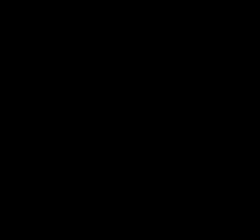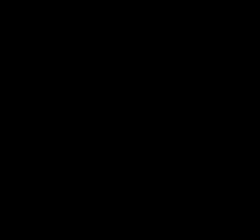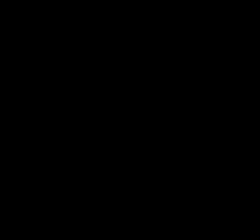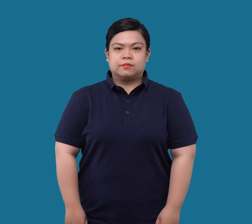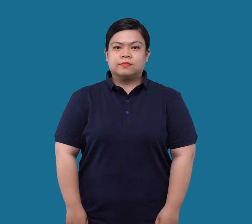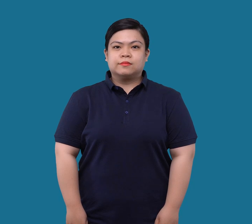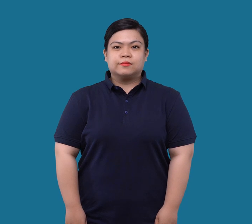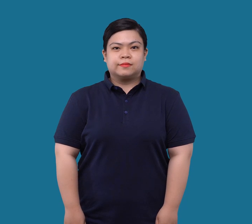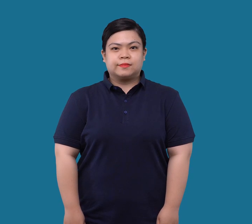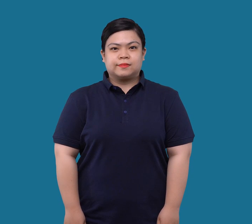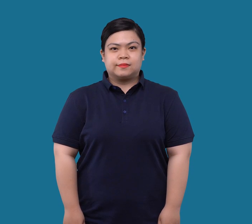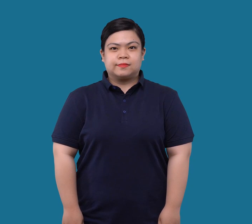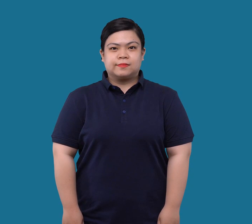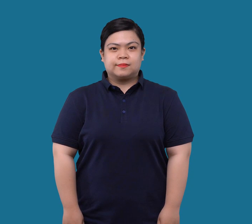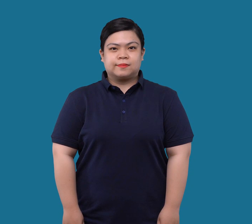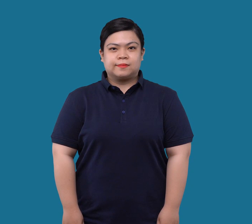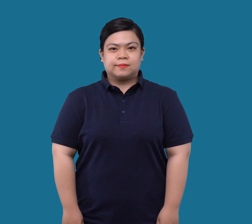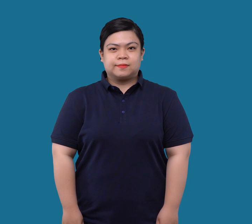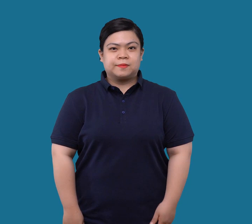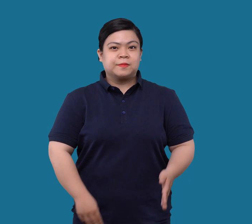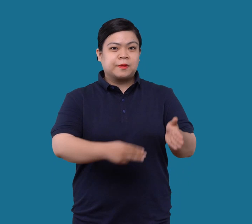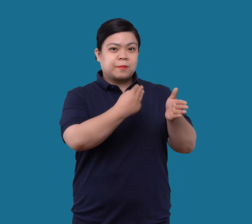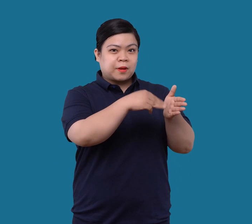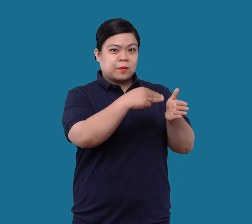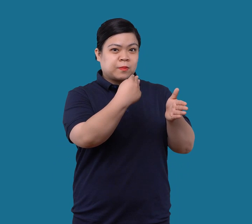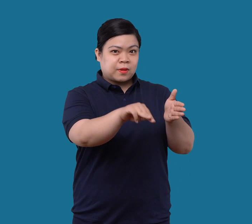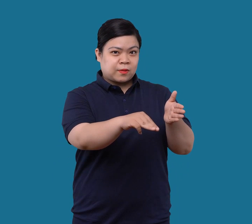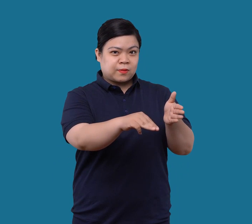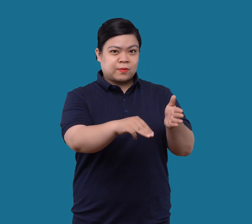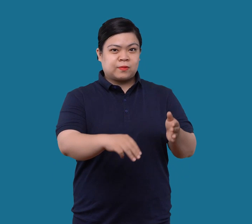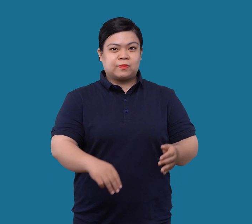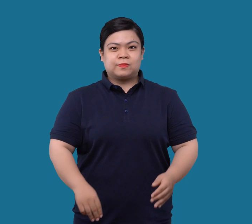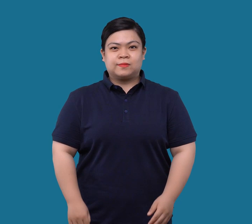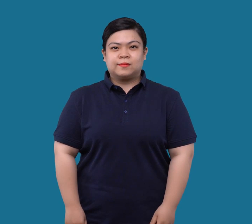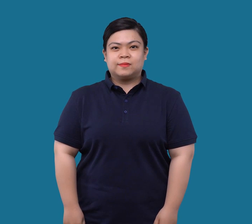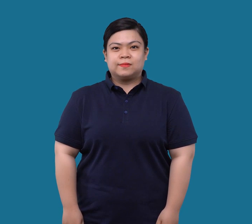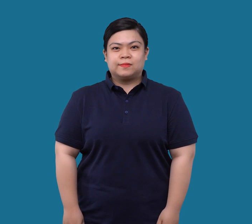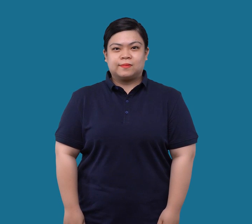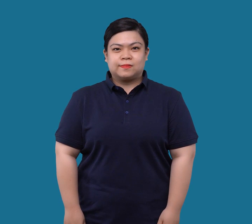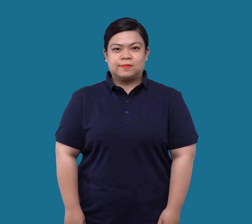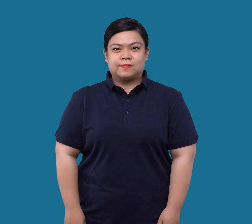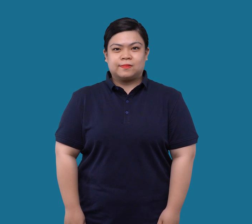bảng màu